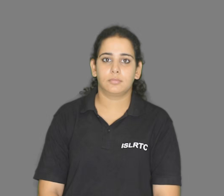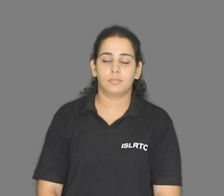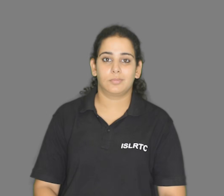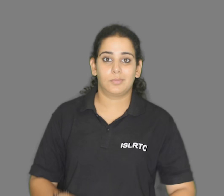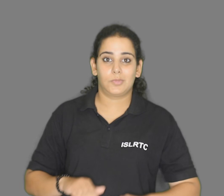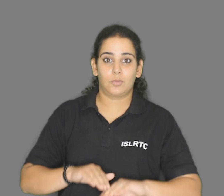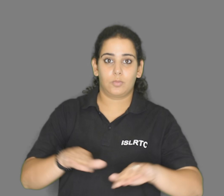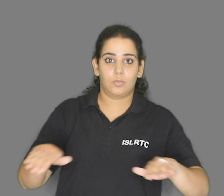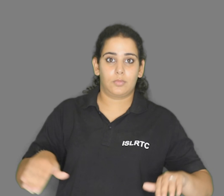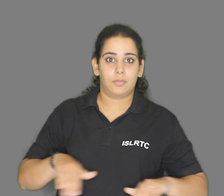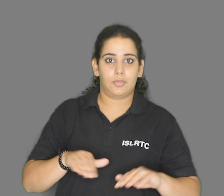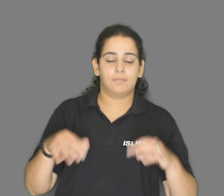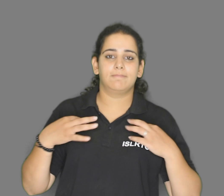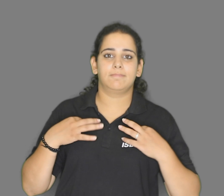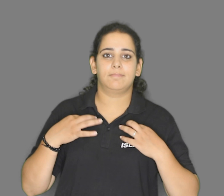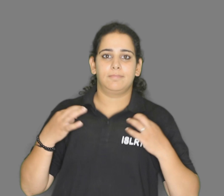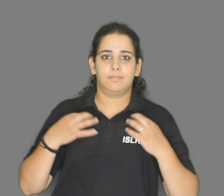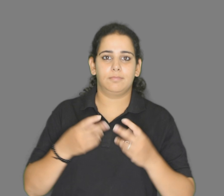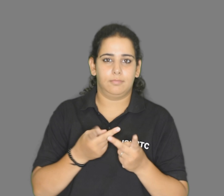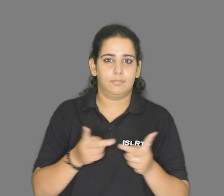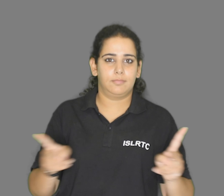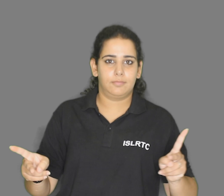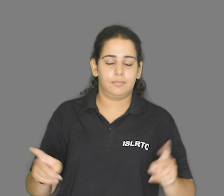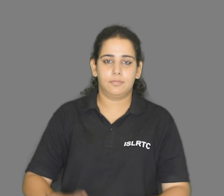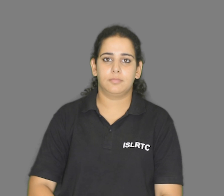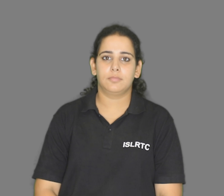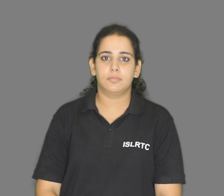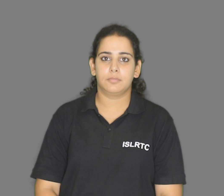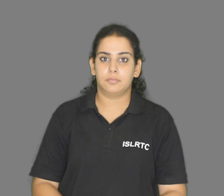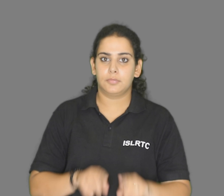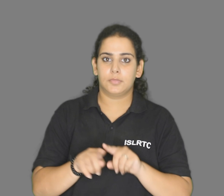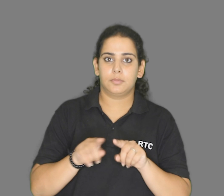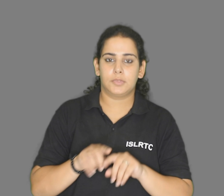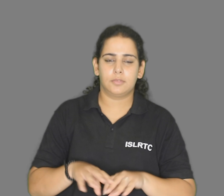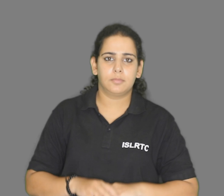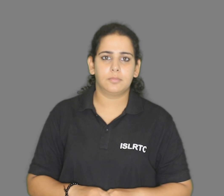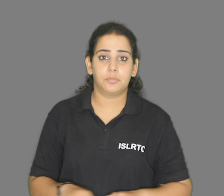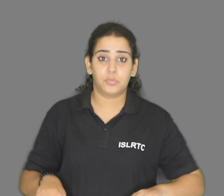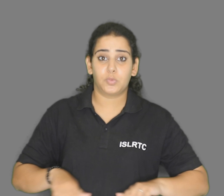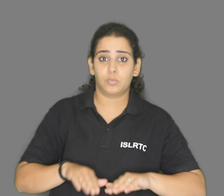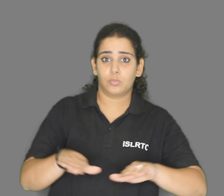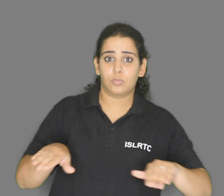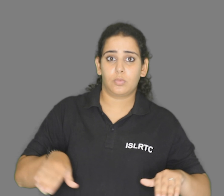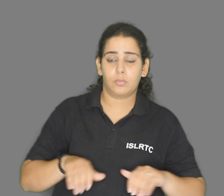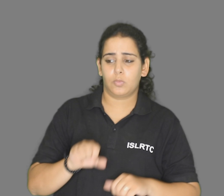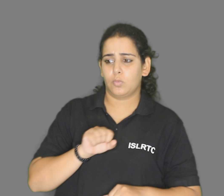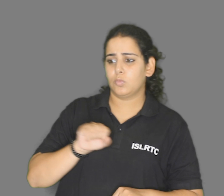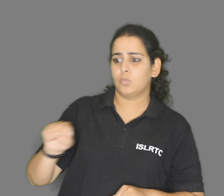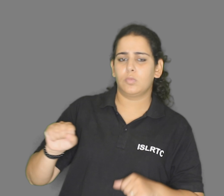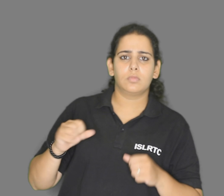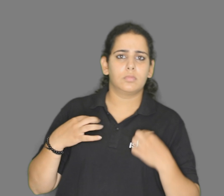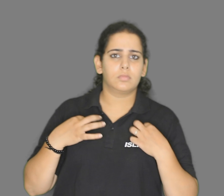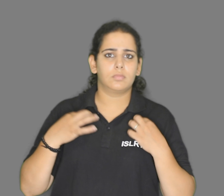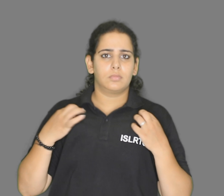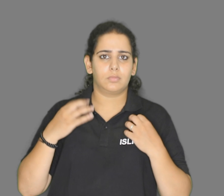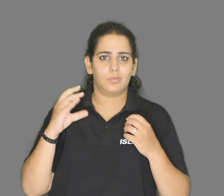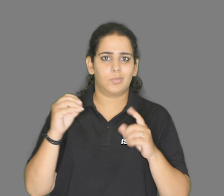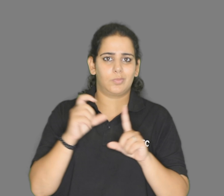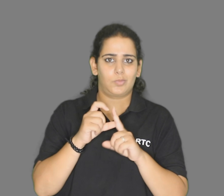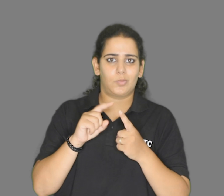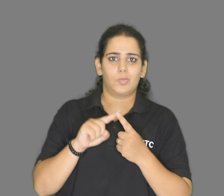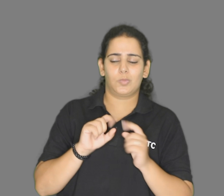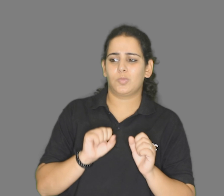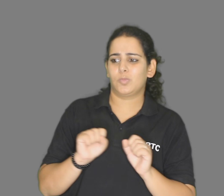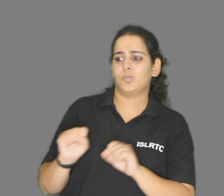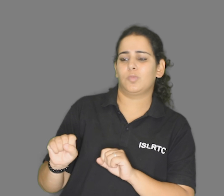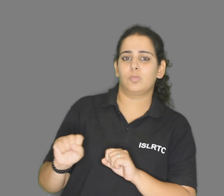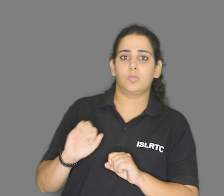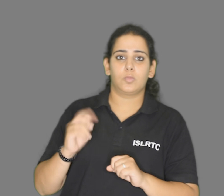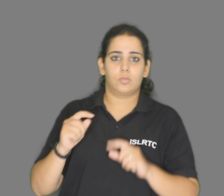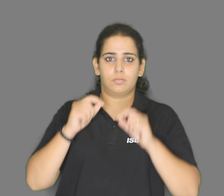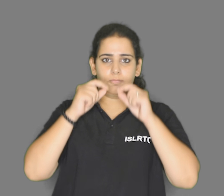Swimming costume A garment worn for swimming, especially a woman's one-piece swimsuit